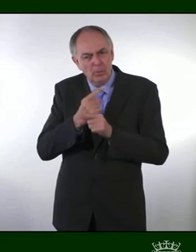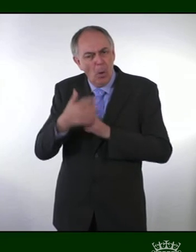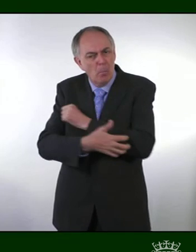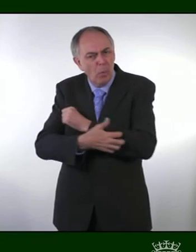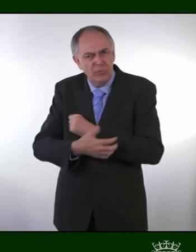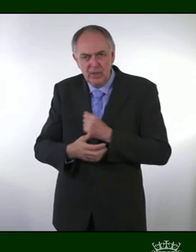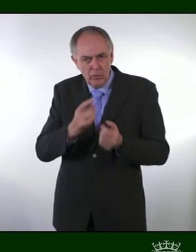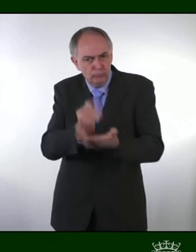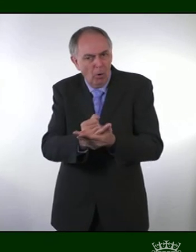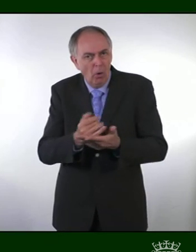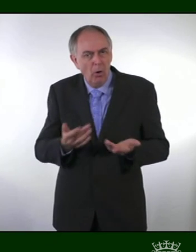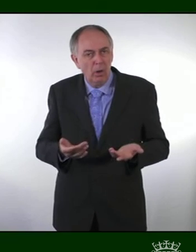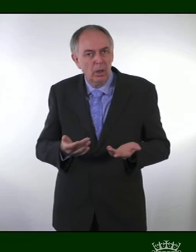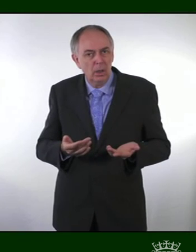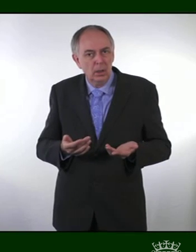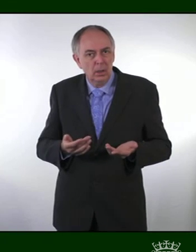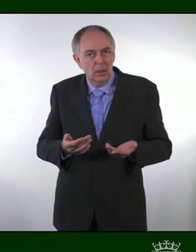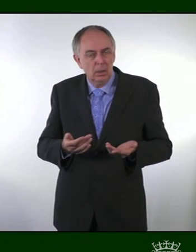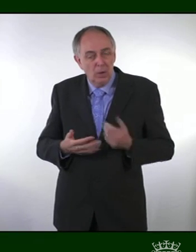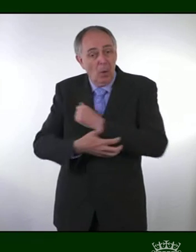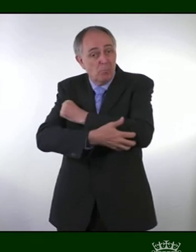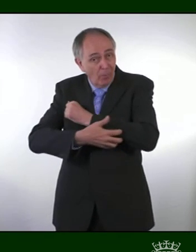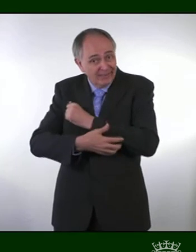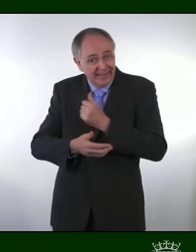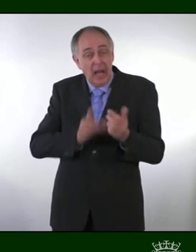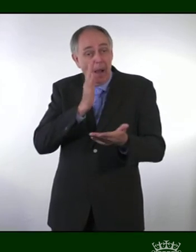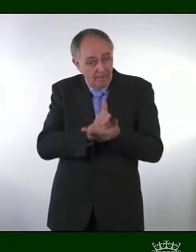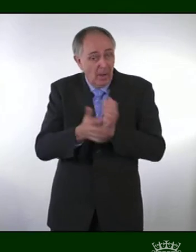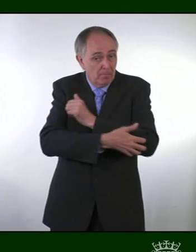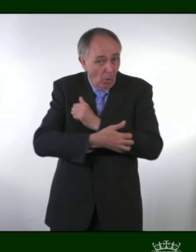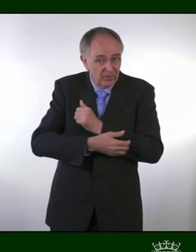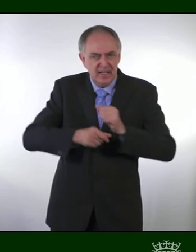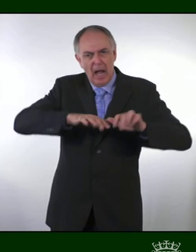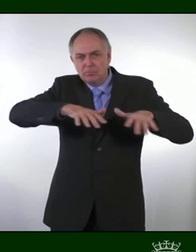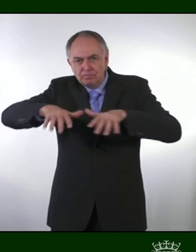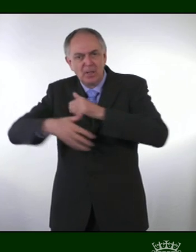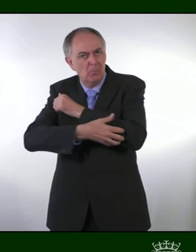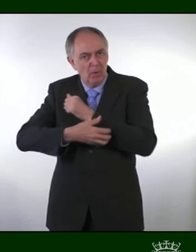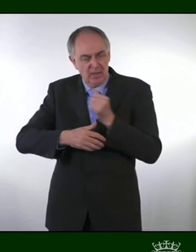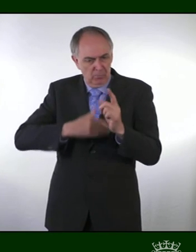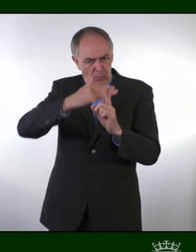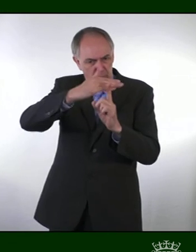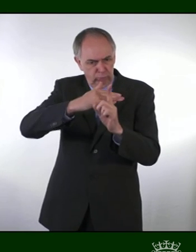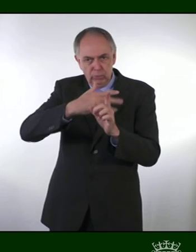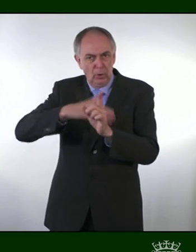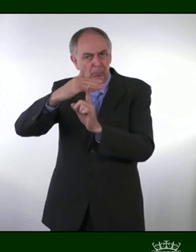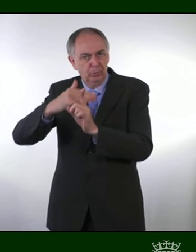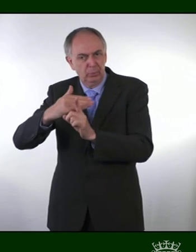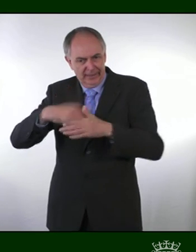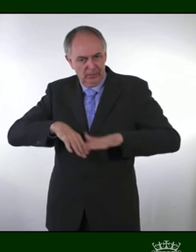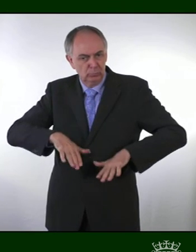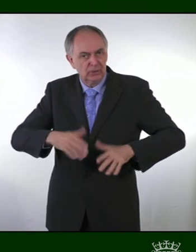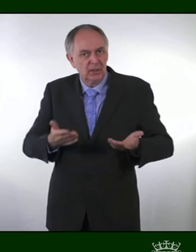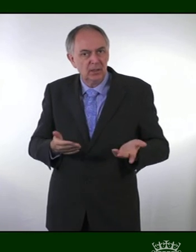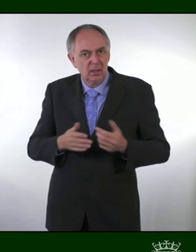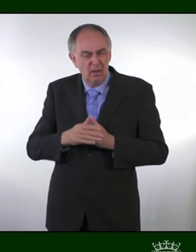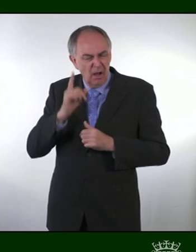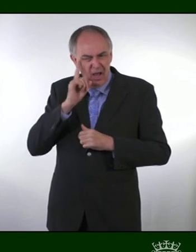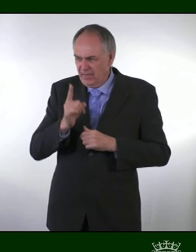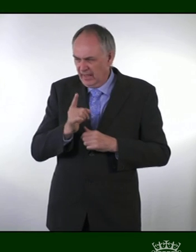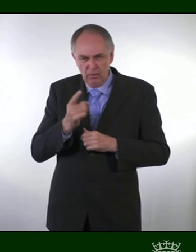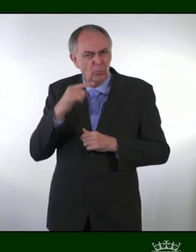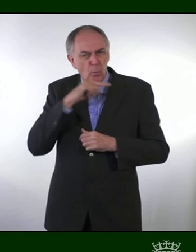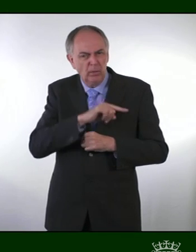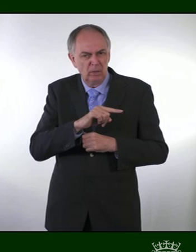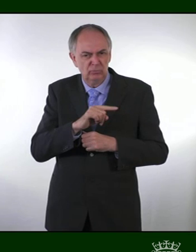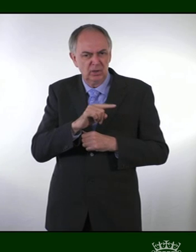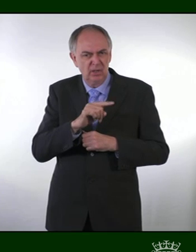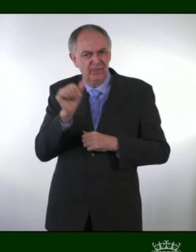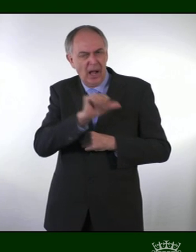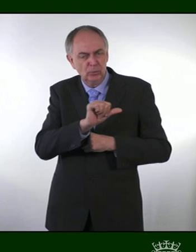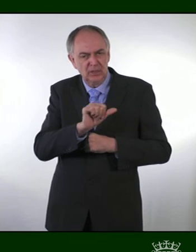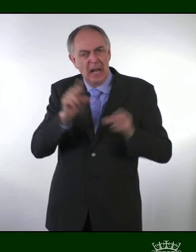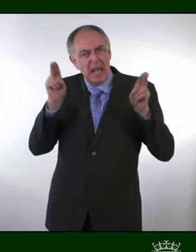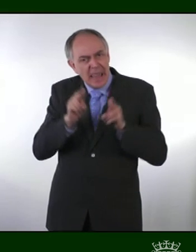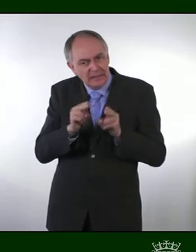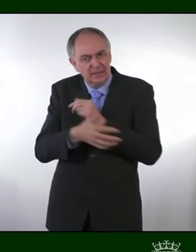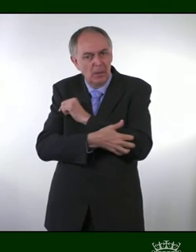Absolutely poverty and relative poverty have both declined under this Government and there are hundreds of thousands—I think 400,000—fewer families living in poverty now than there were in 2010.